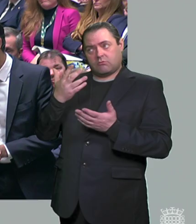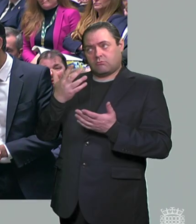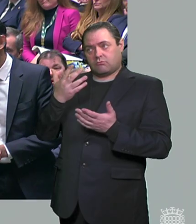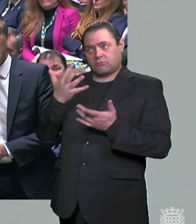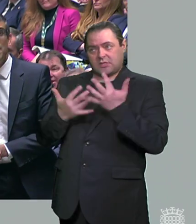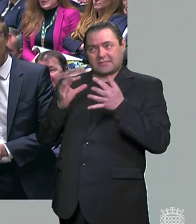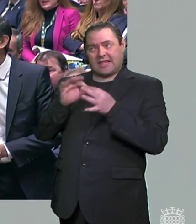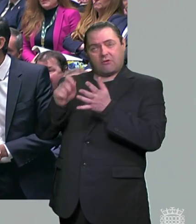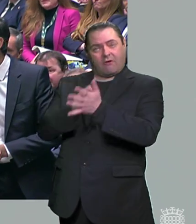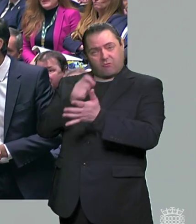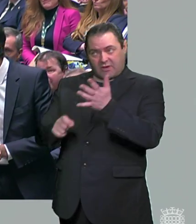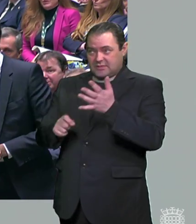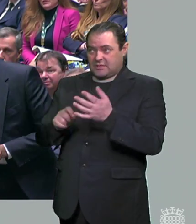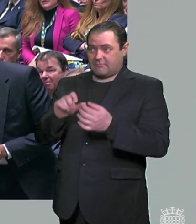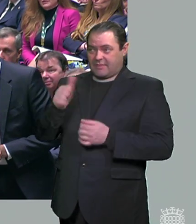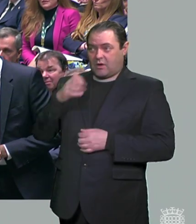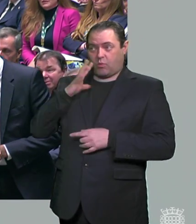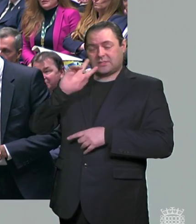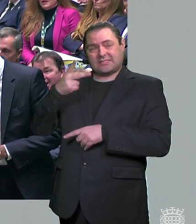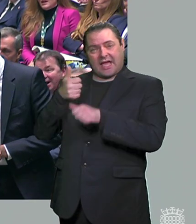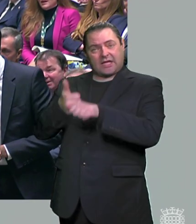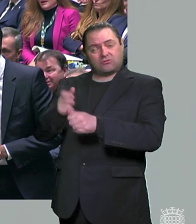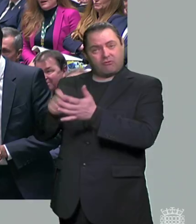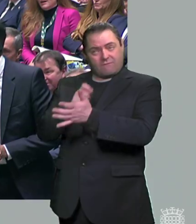respect the result of the referendum, and then he promised to back a second one.